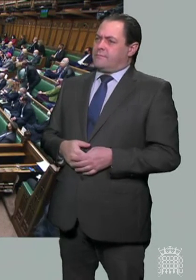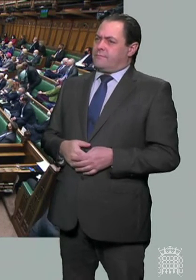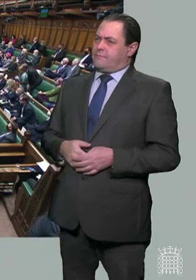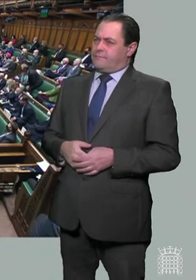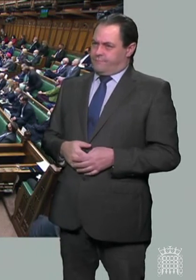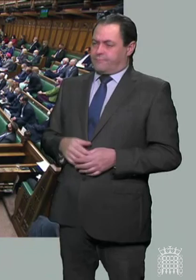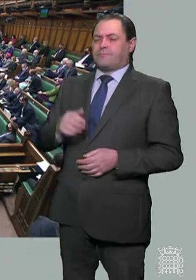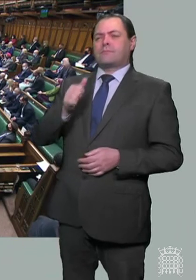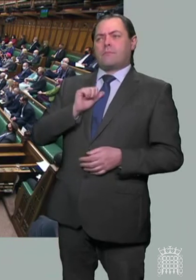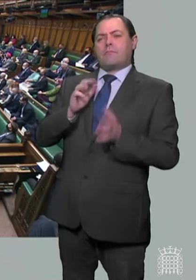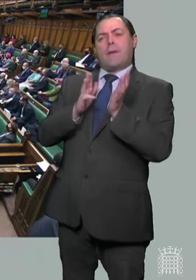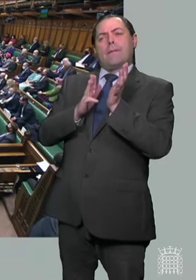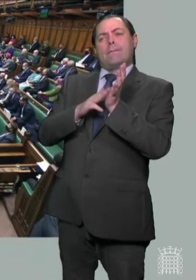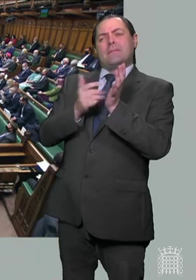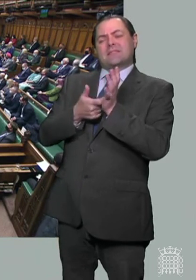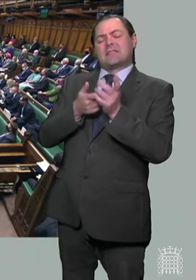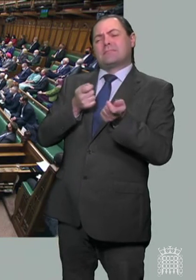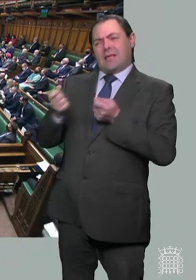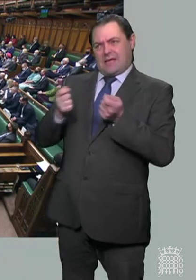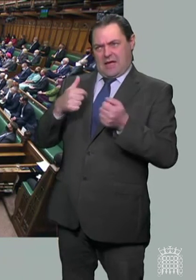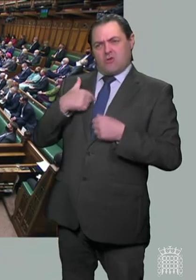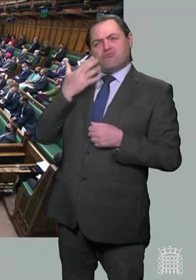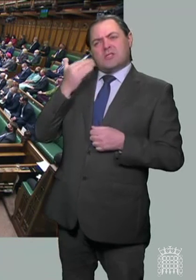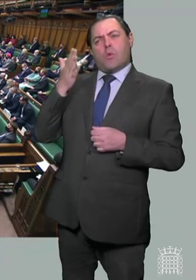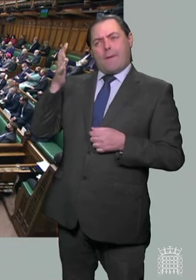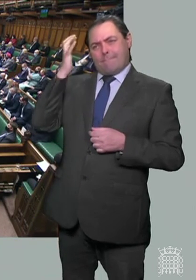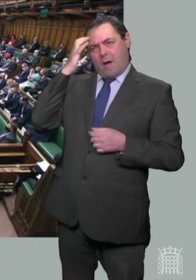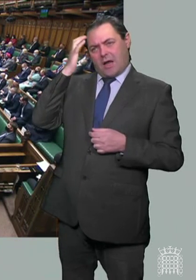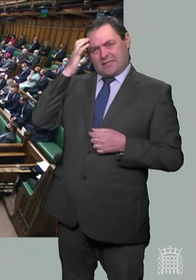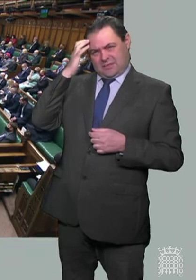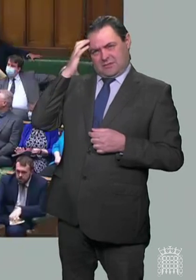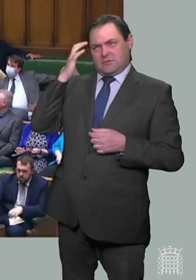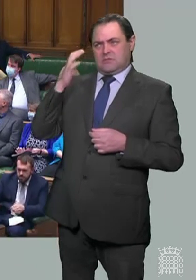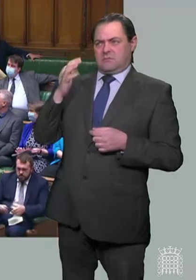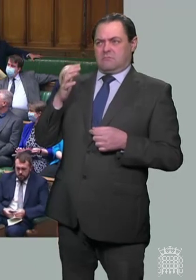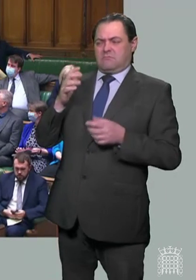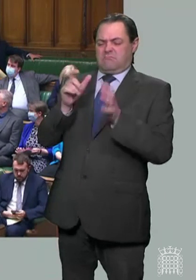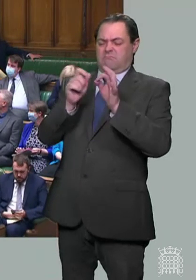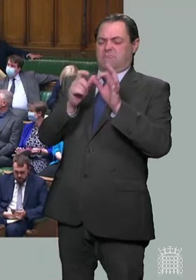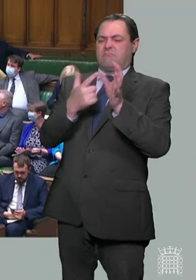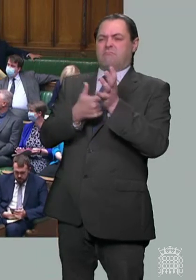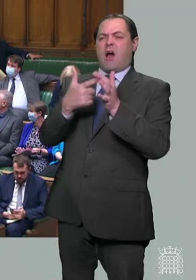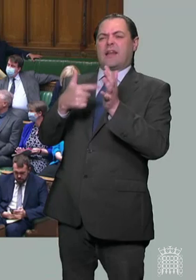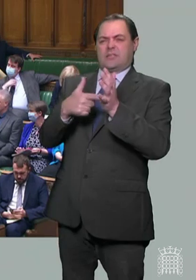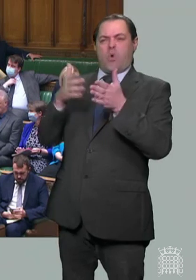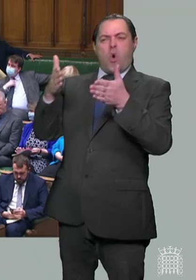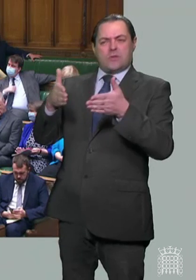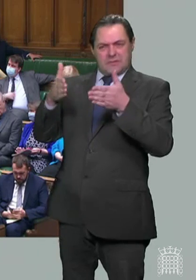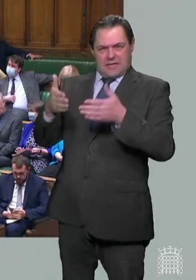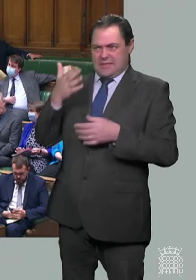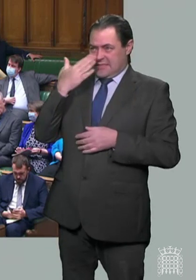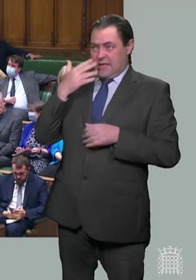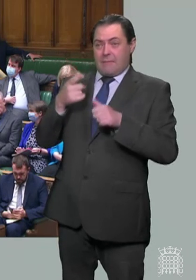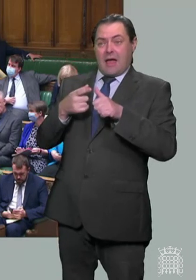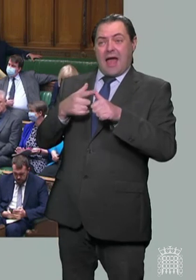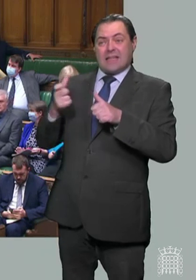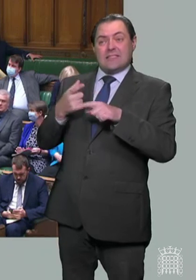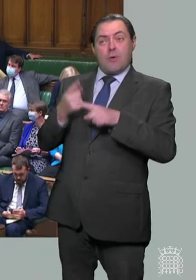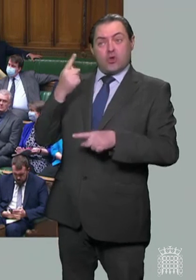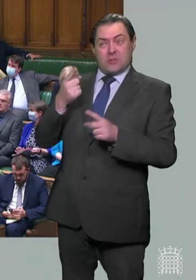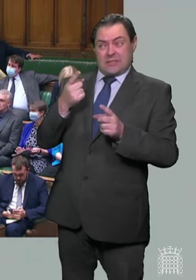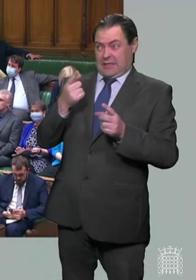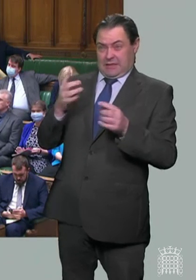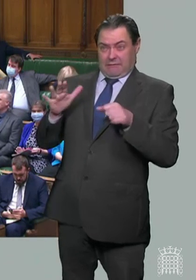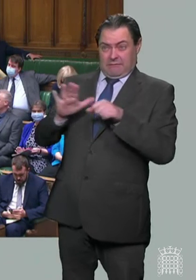During a recent visit to Barnet Hospital, I was told that A&E there was routinely seeing twice the number of people for which it was designed.